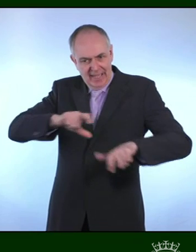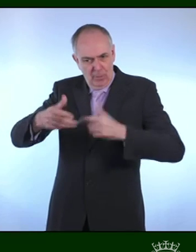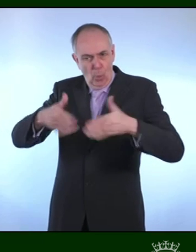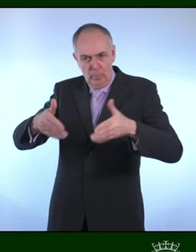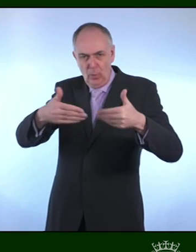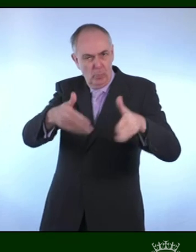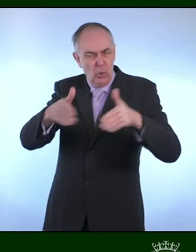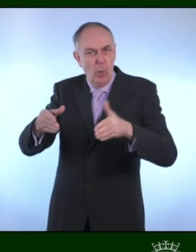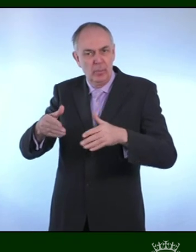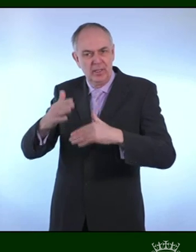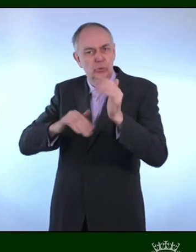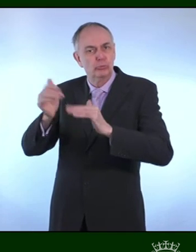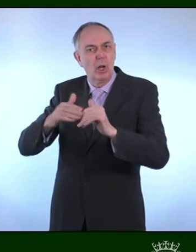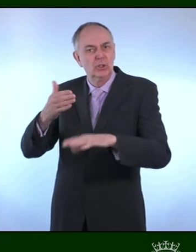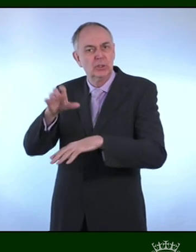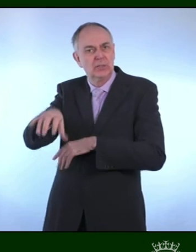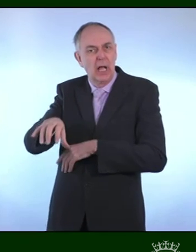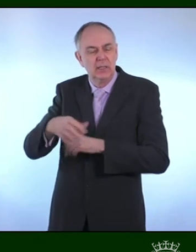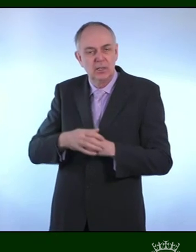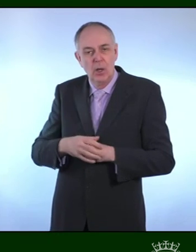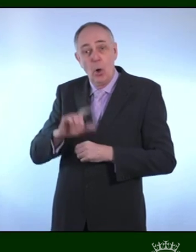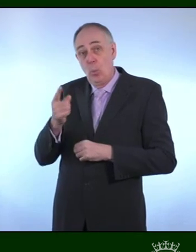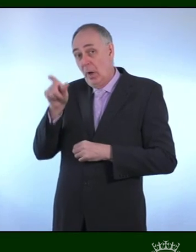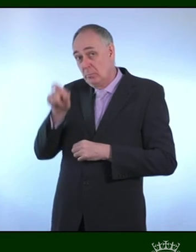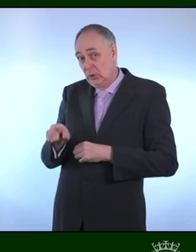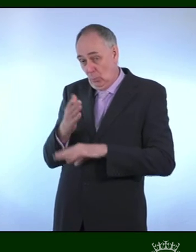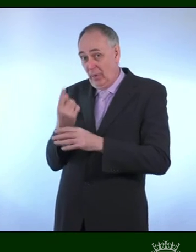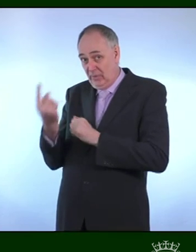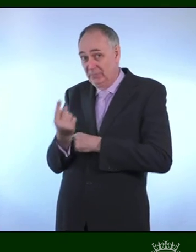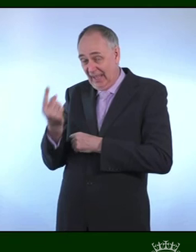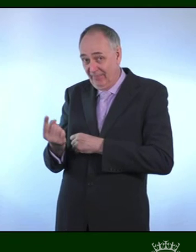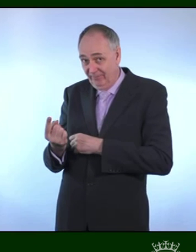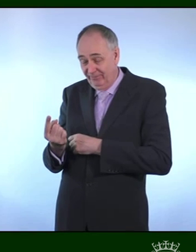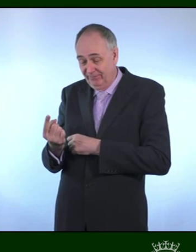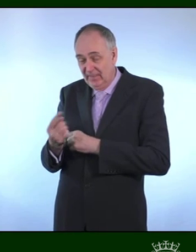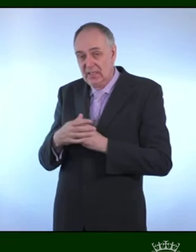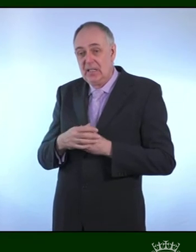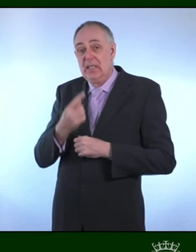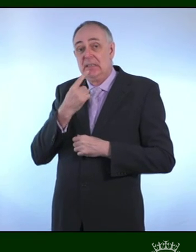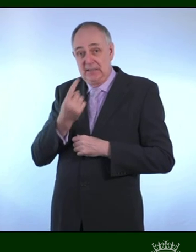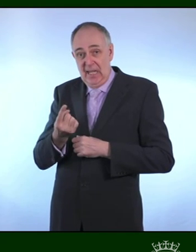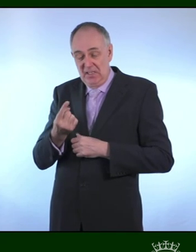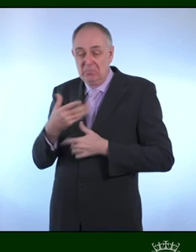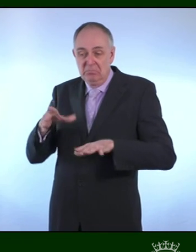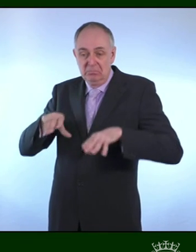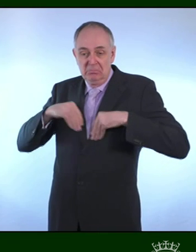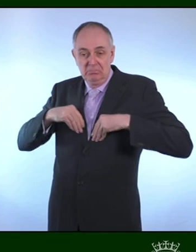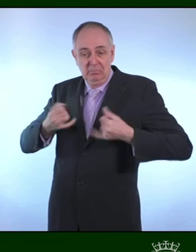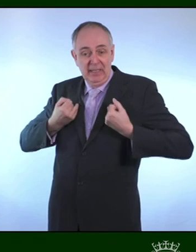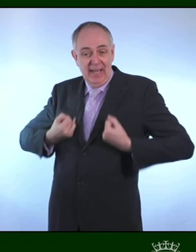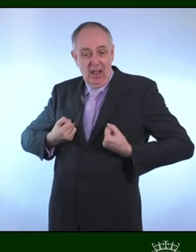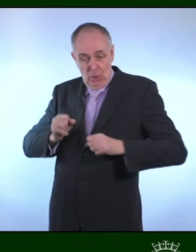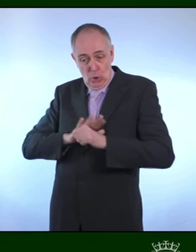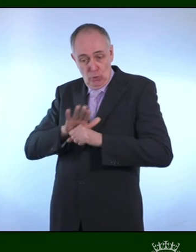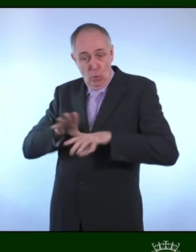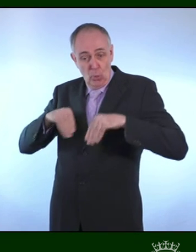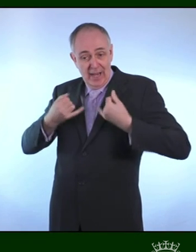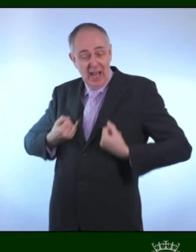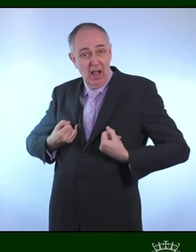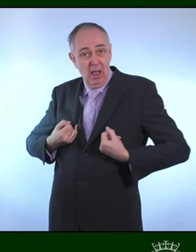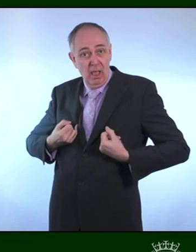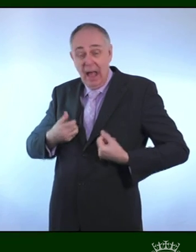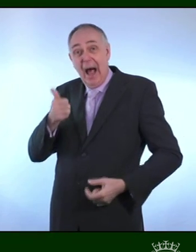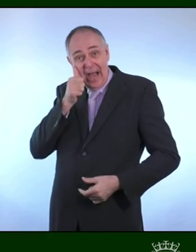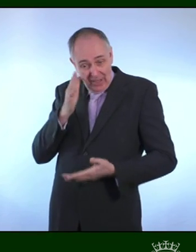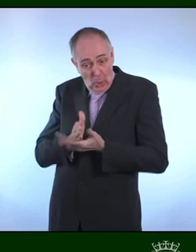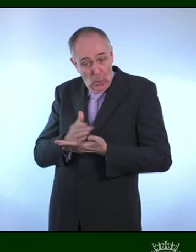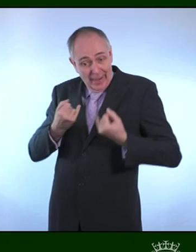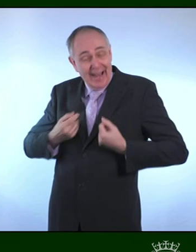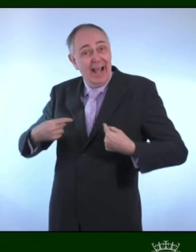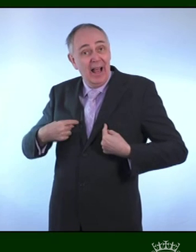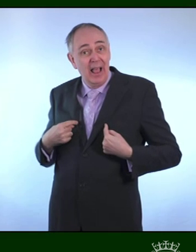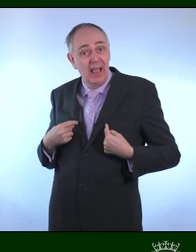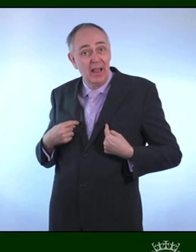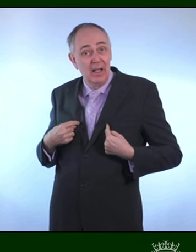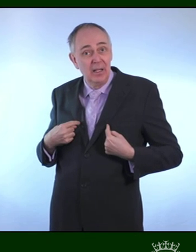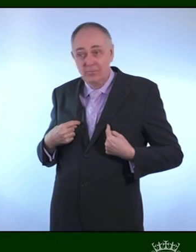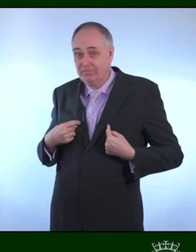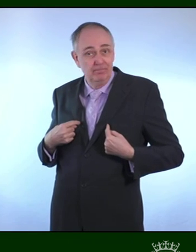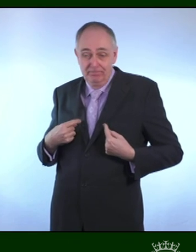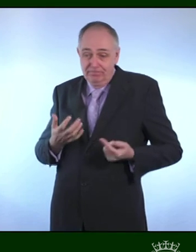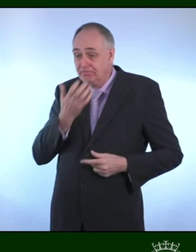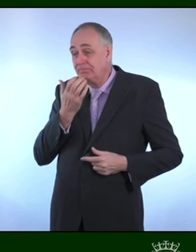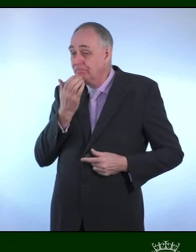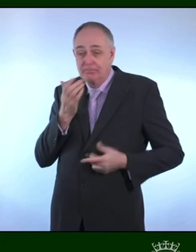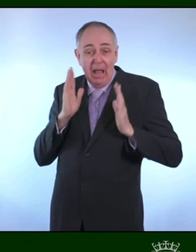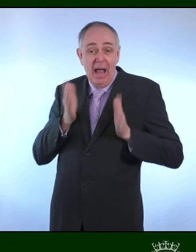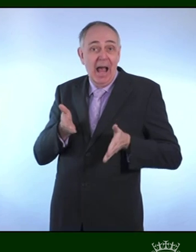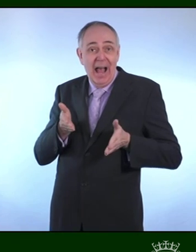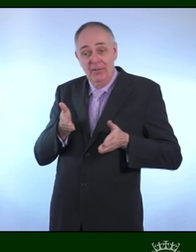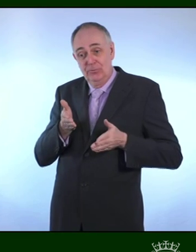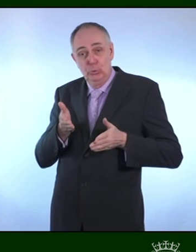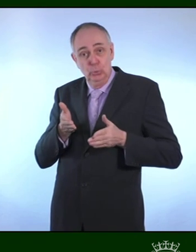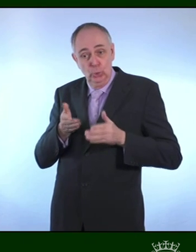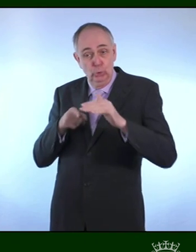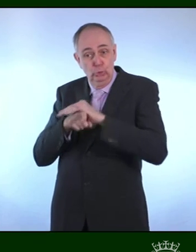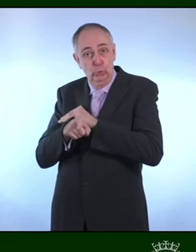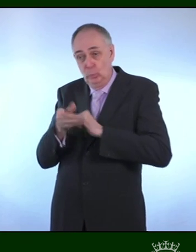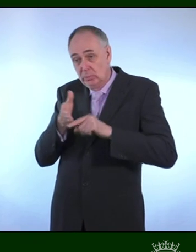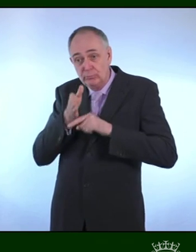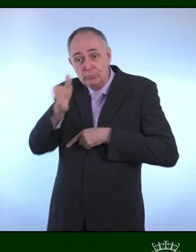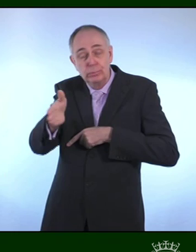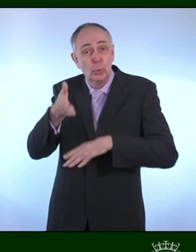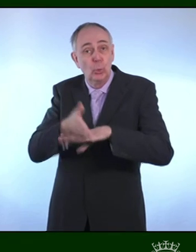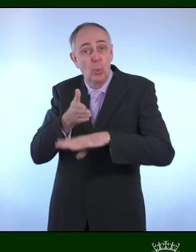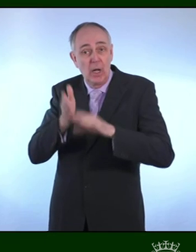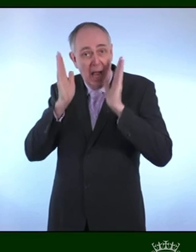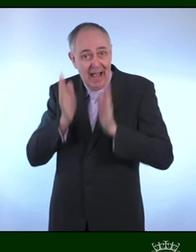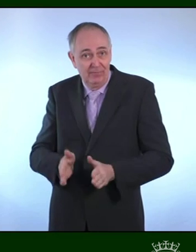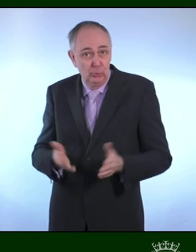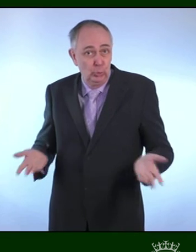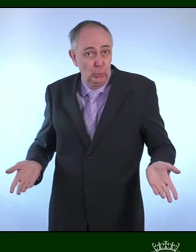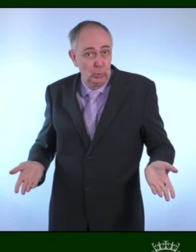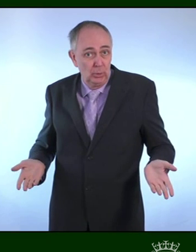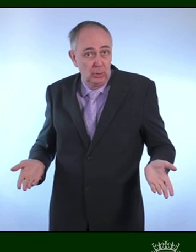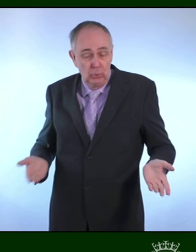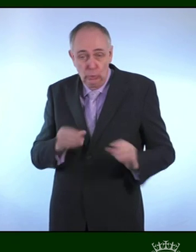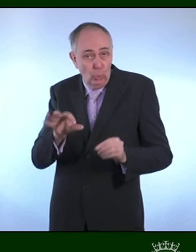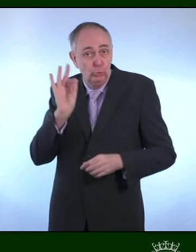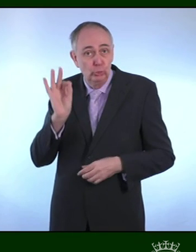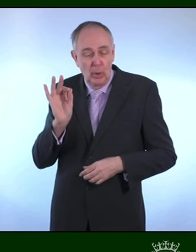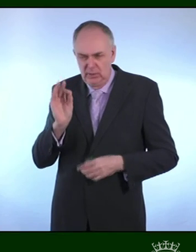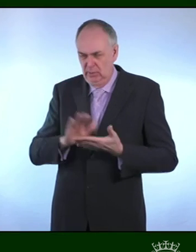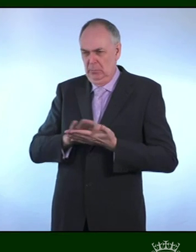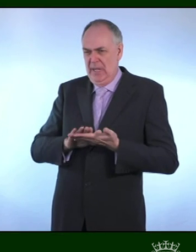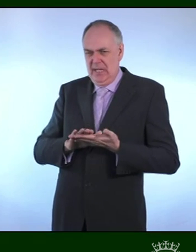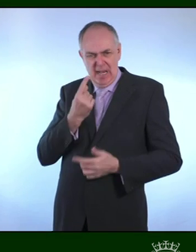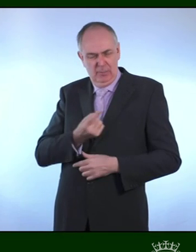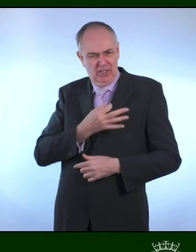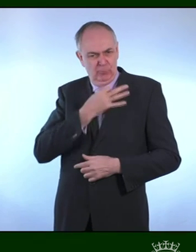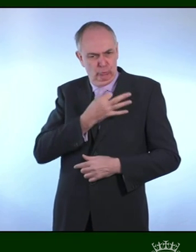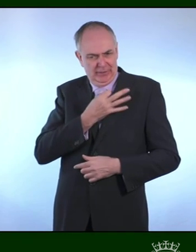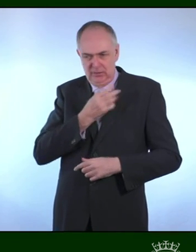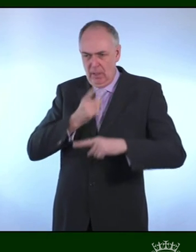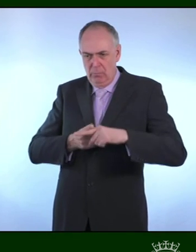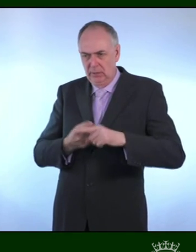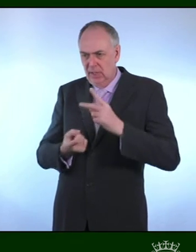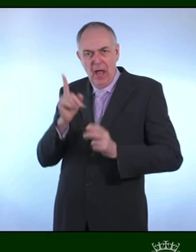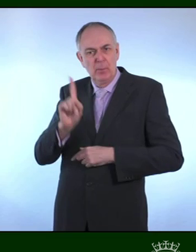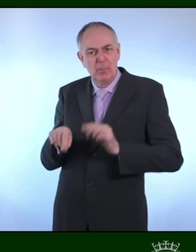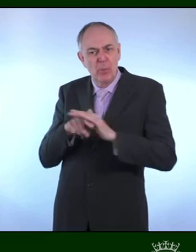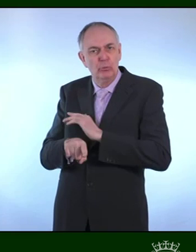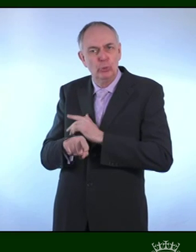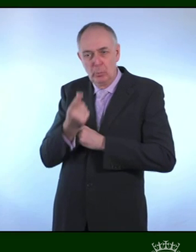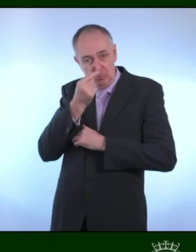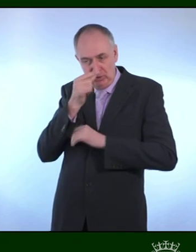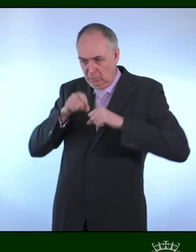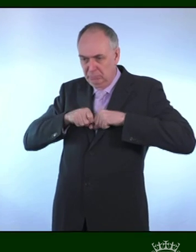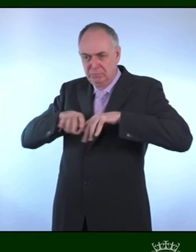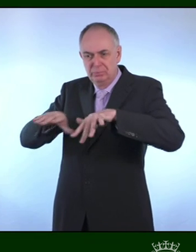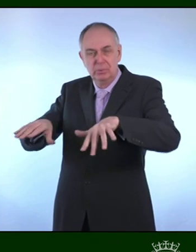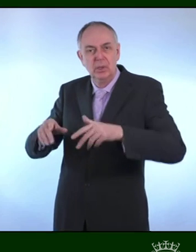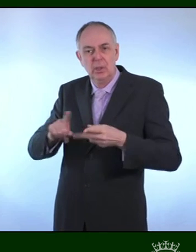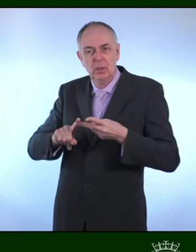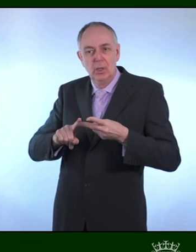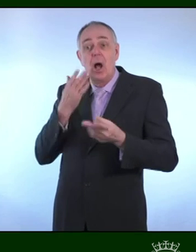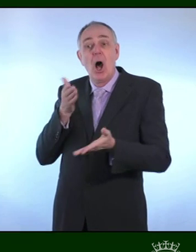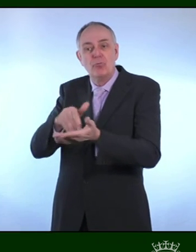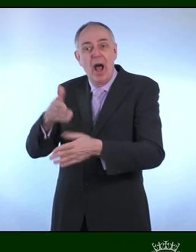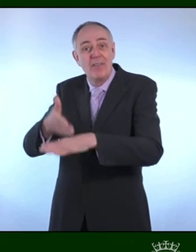We heard this morning on the radio a call from a self-employed construction worker who said that he had contracted coronavirus and was suffering from it—he knew he had got it—but he had no option other than to get on the London tube and go on to a site to work, putting himself at greater risk and putting all other passengers and all other workers on that site at risk.